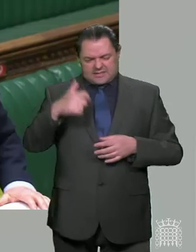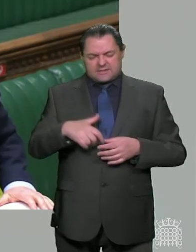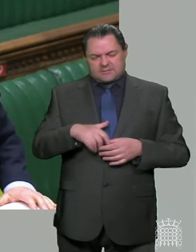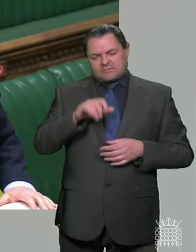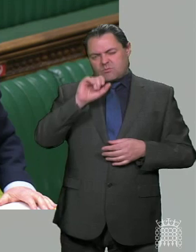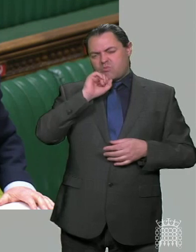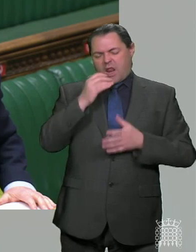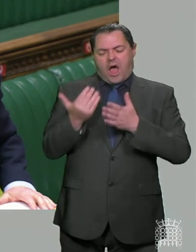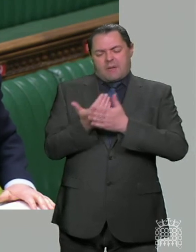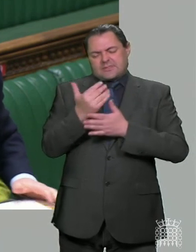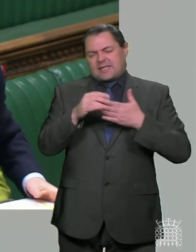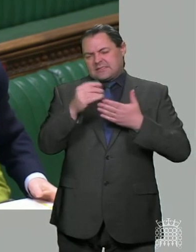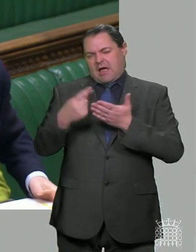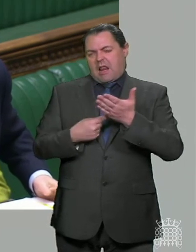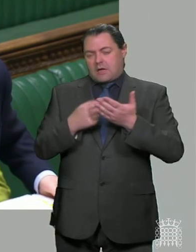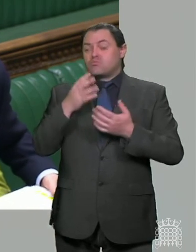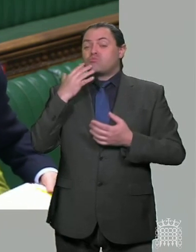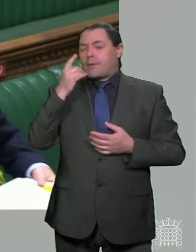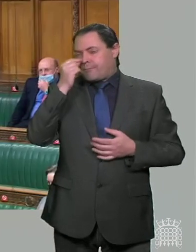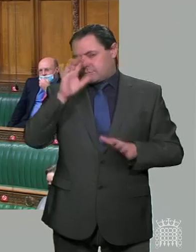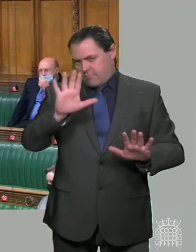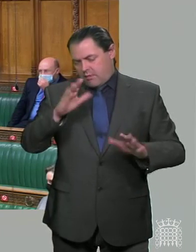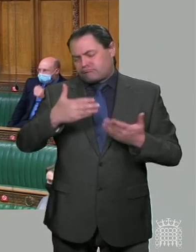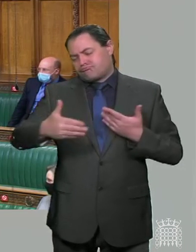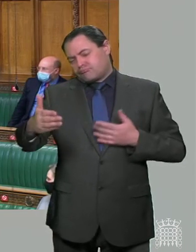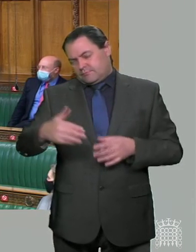We will update the guidance as soon as it is possible to do so.